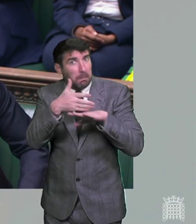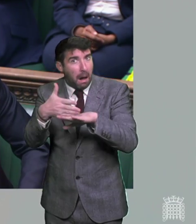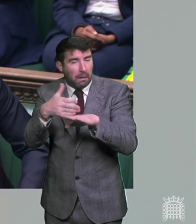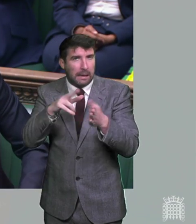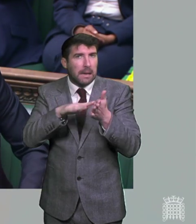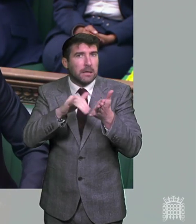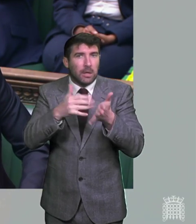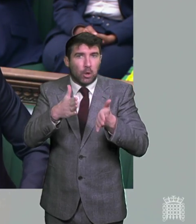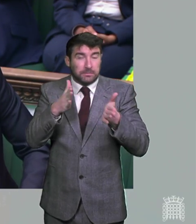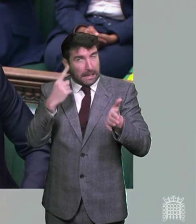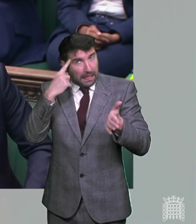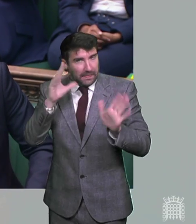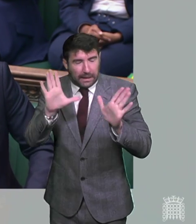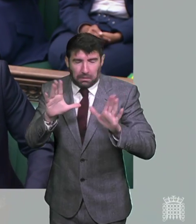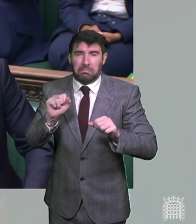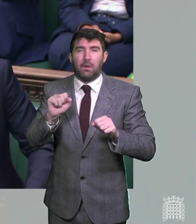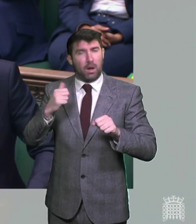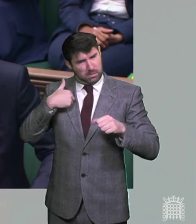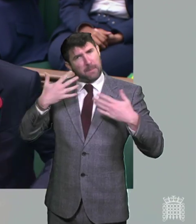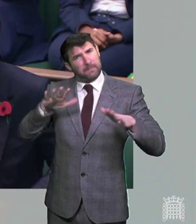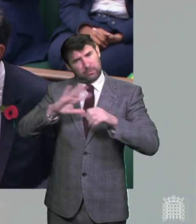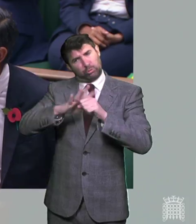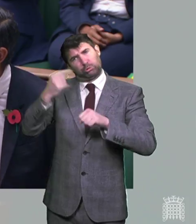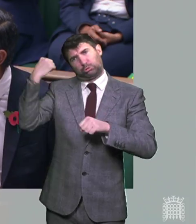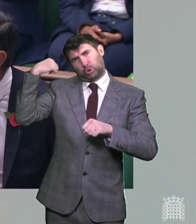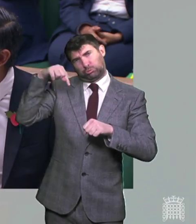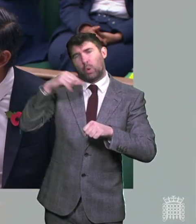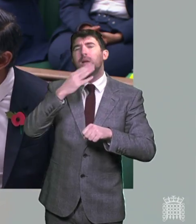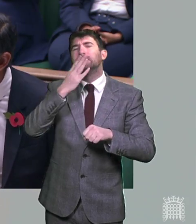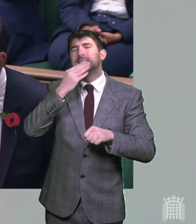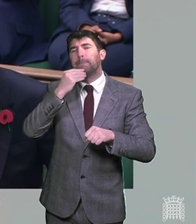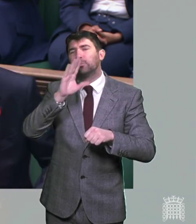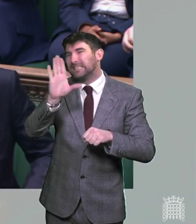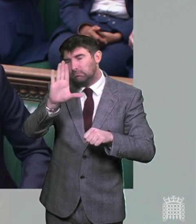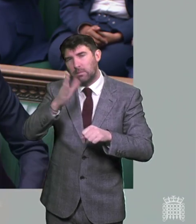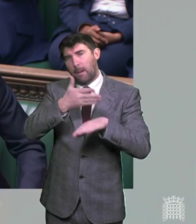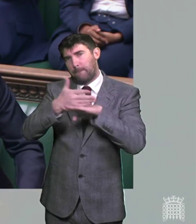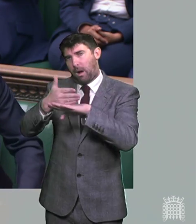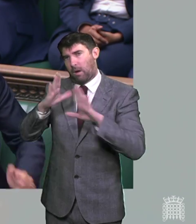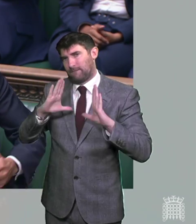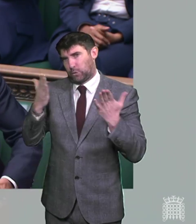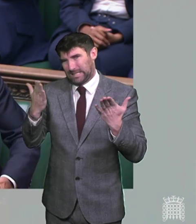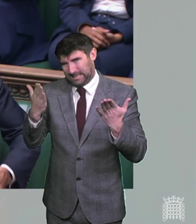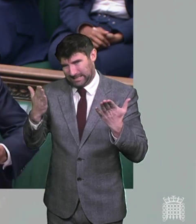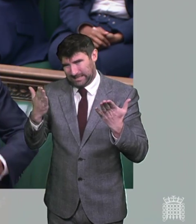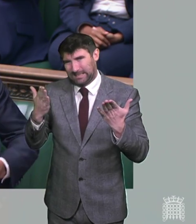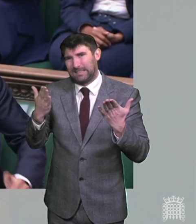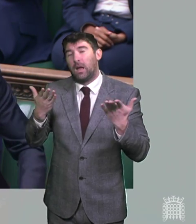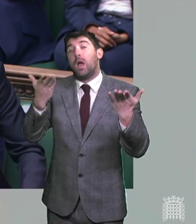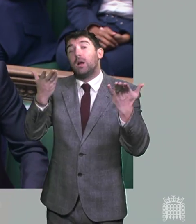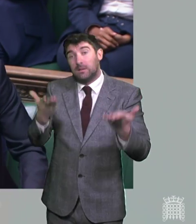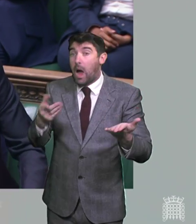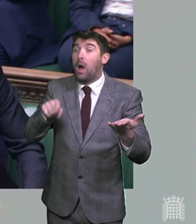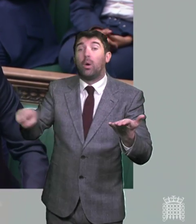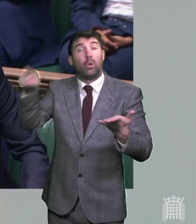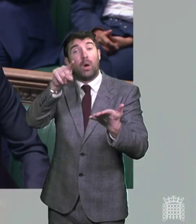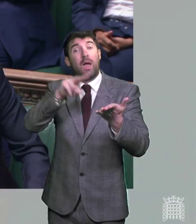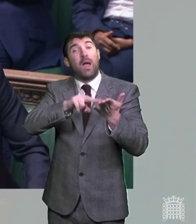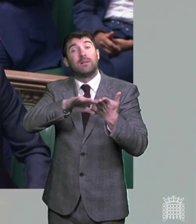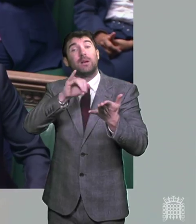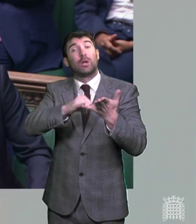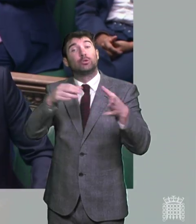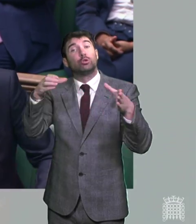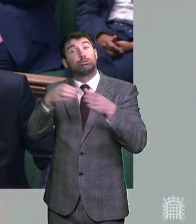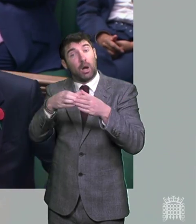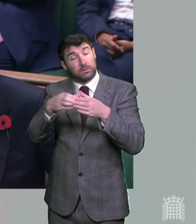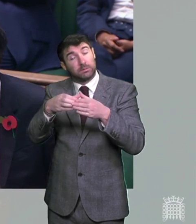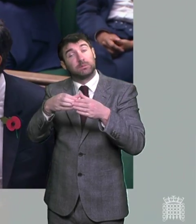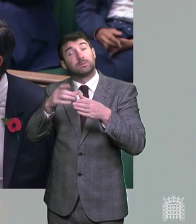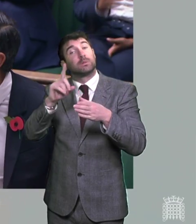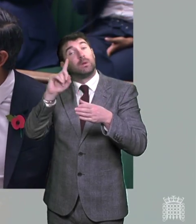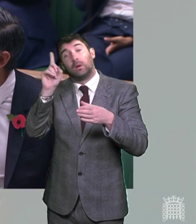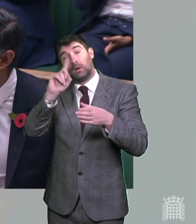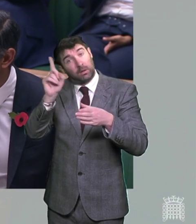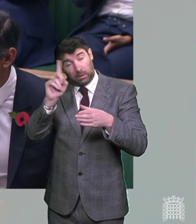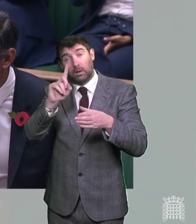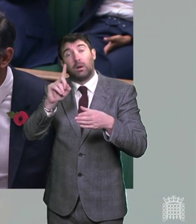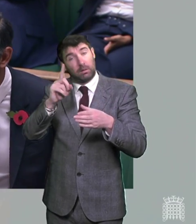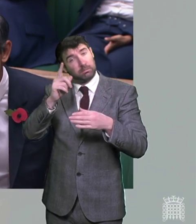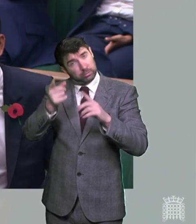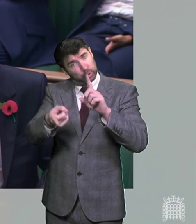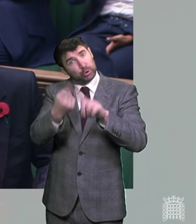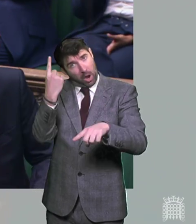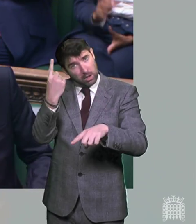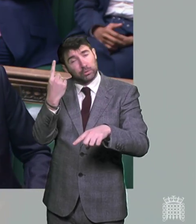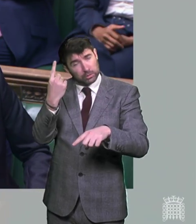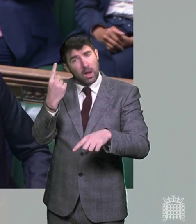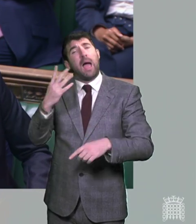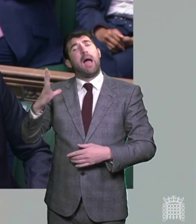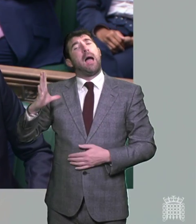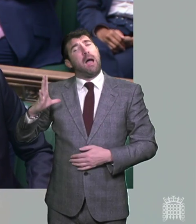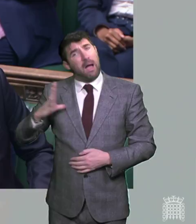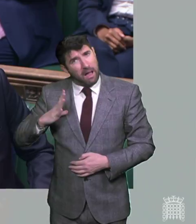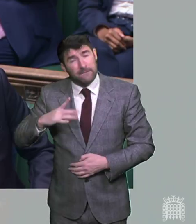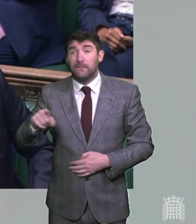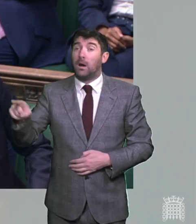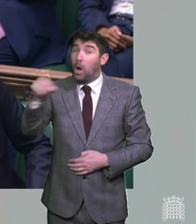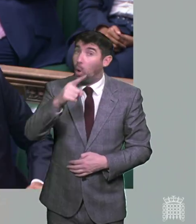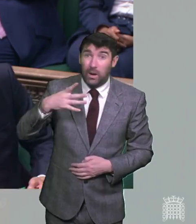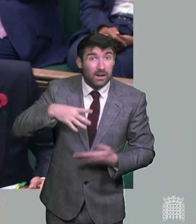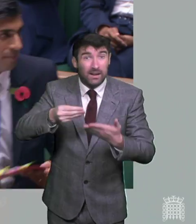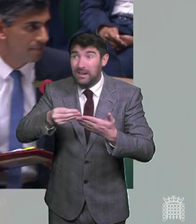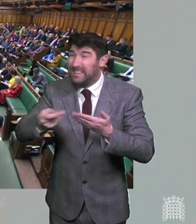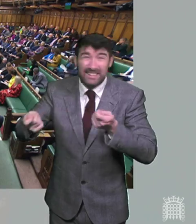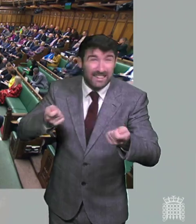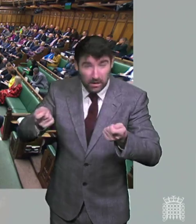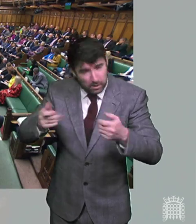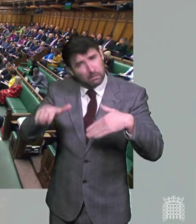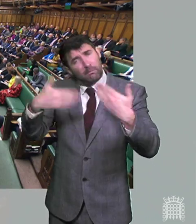We introduced temporary free car parking during the pandemic, which was the right thing to do, and all NHS trusts that charge for parking have now implemented our free parking manifesto commitment for those in the greatest need, including hard-working NHS staff who work overnight.